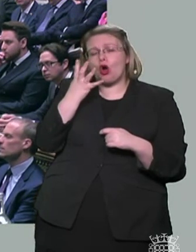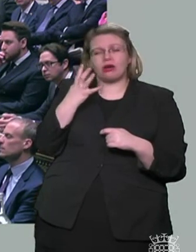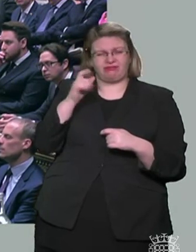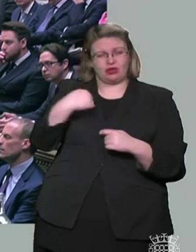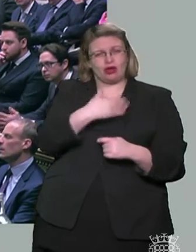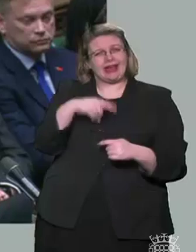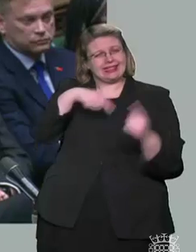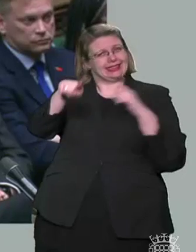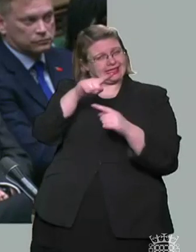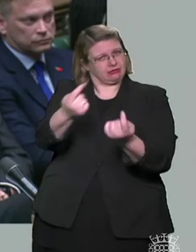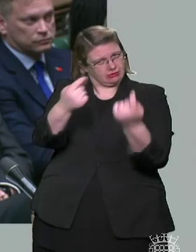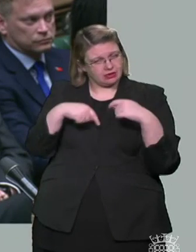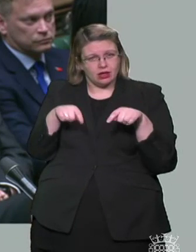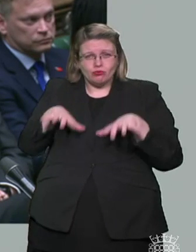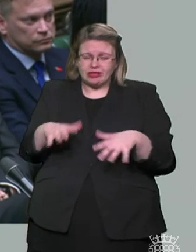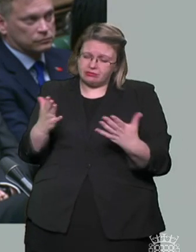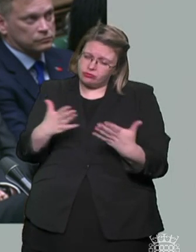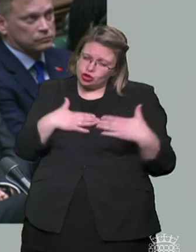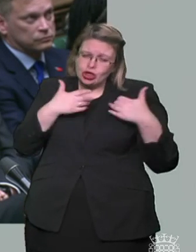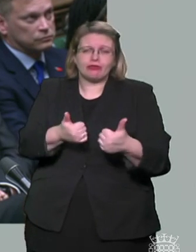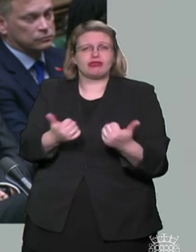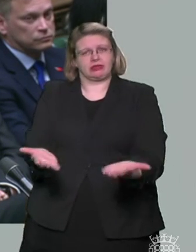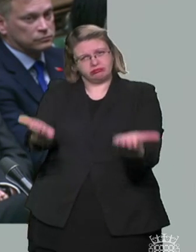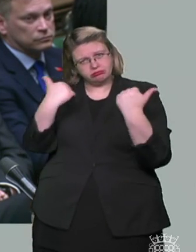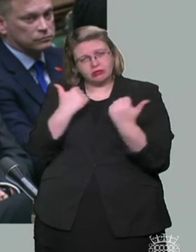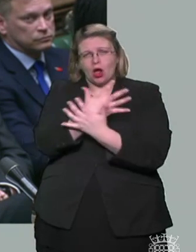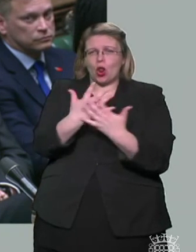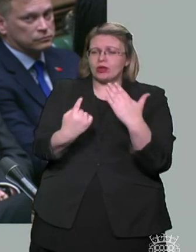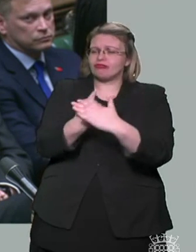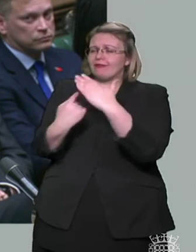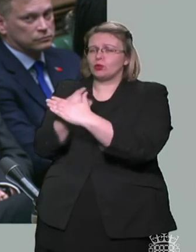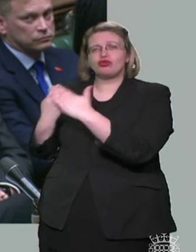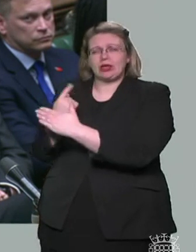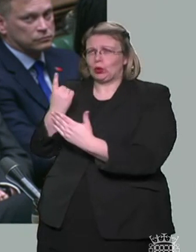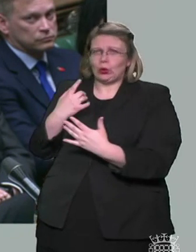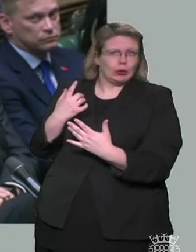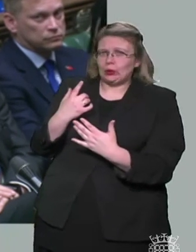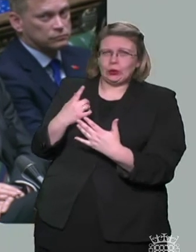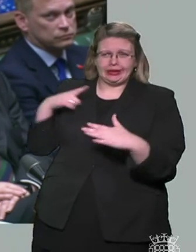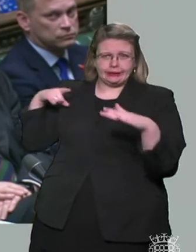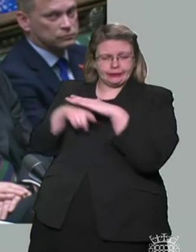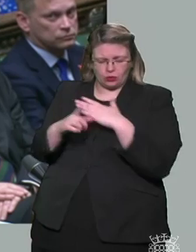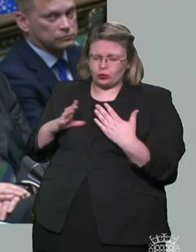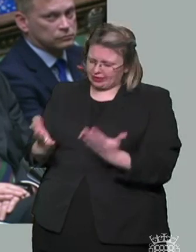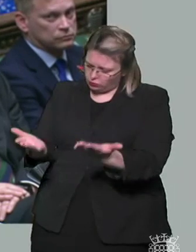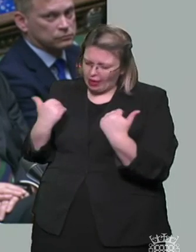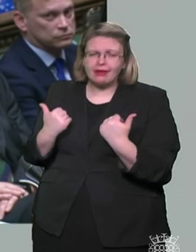This is a country that is overwhelmingly generous to people coming in fear of their lives.